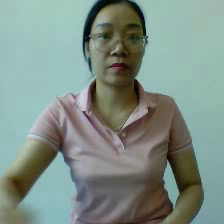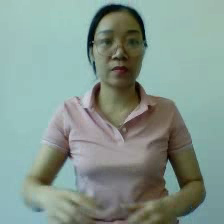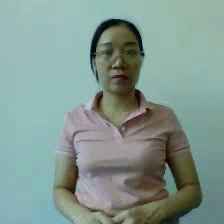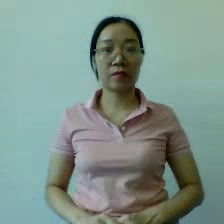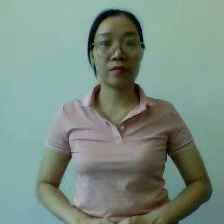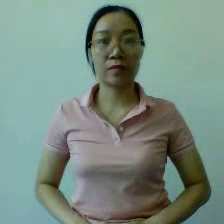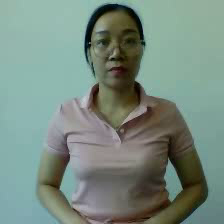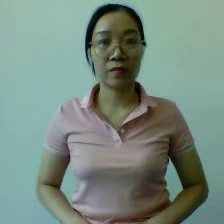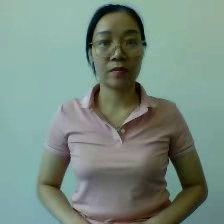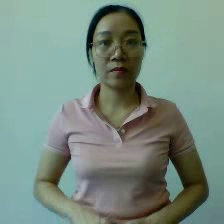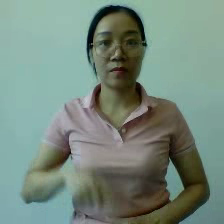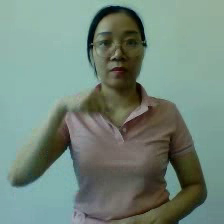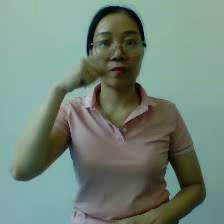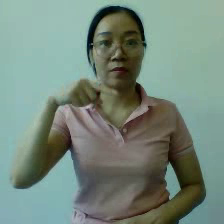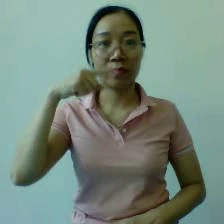Nói